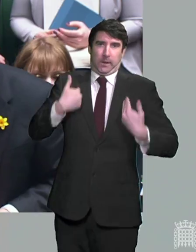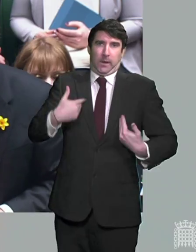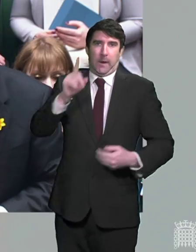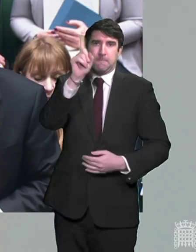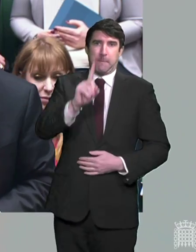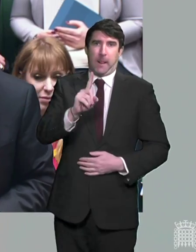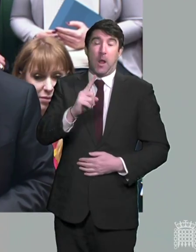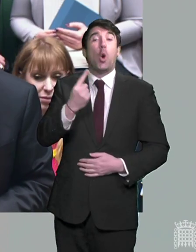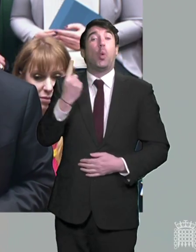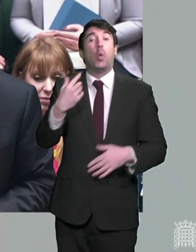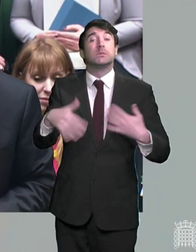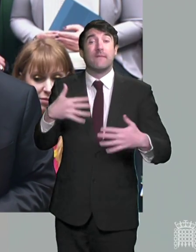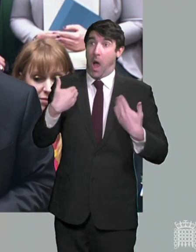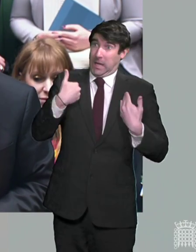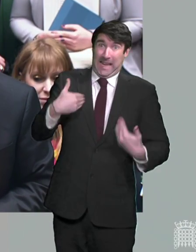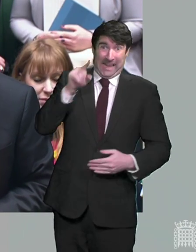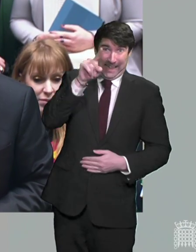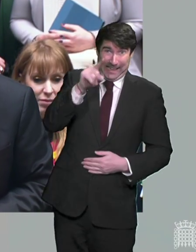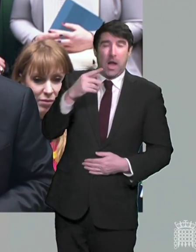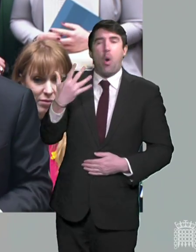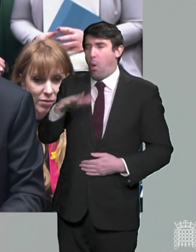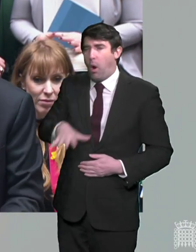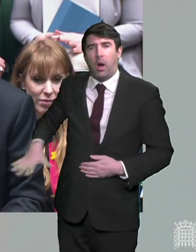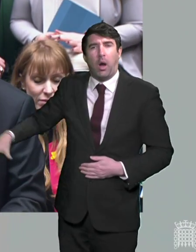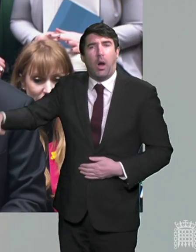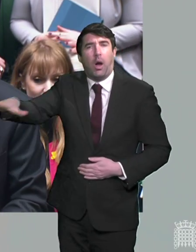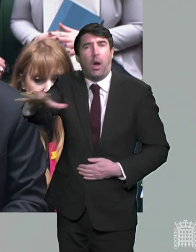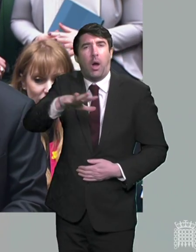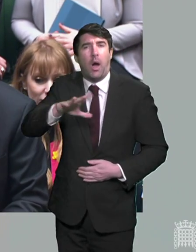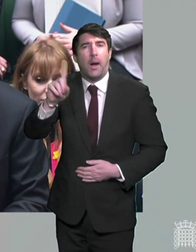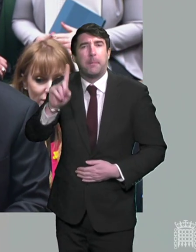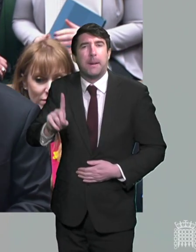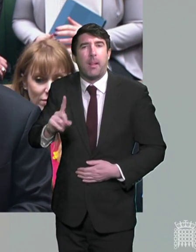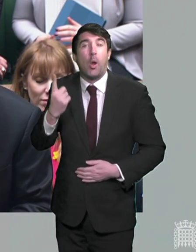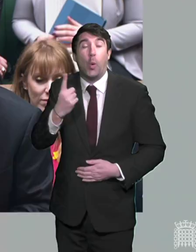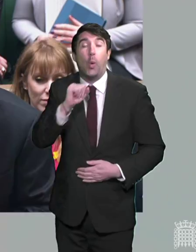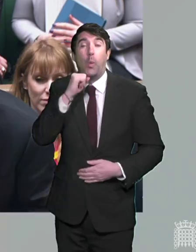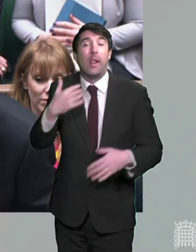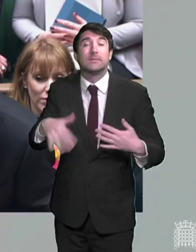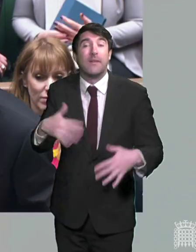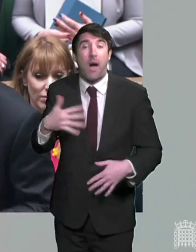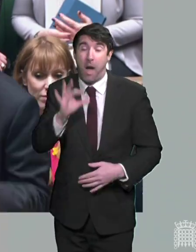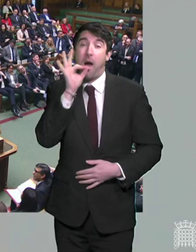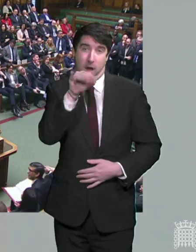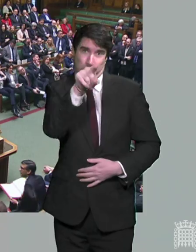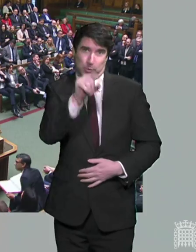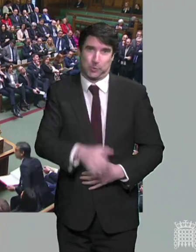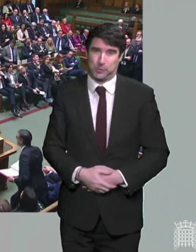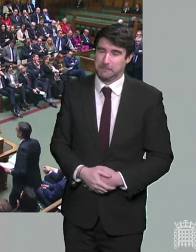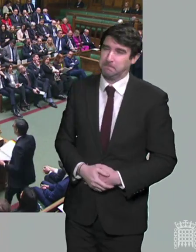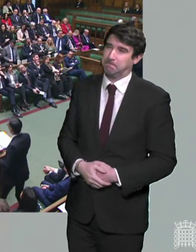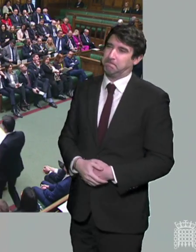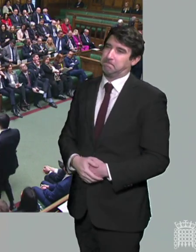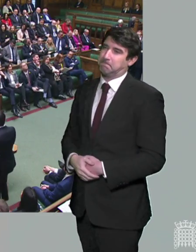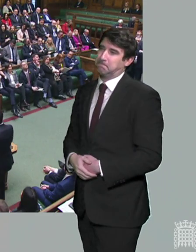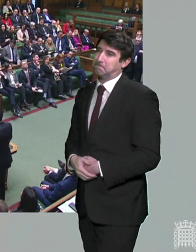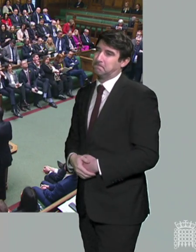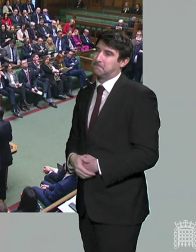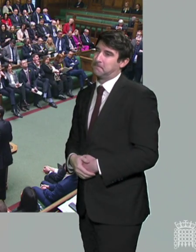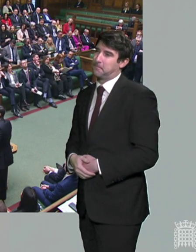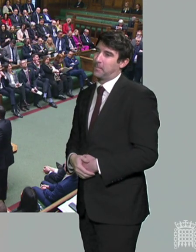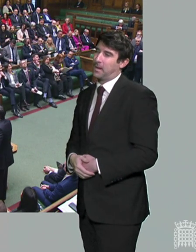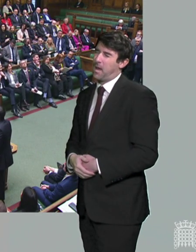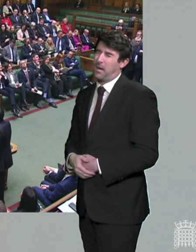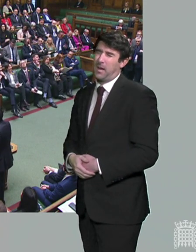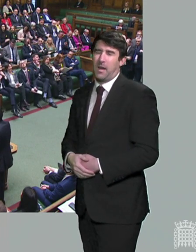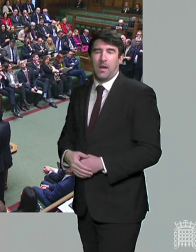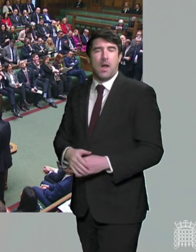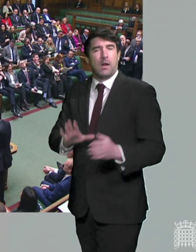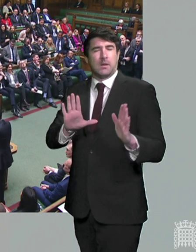Hard-working families through higher taxes and more borrowing, or the oil and gas giants celebrating record profits?